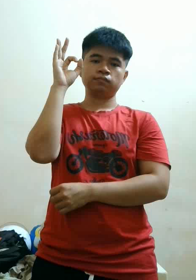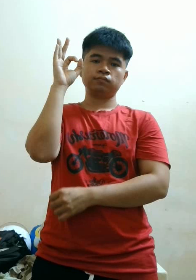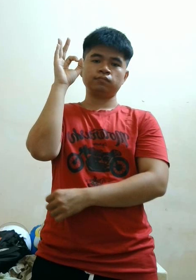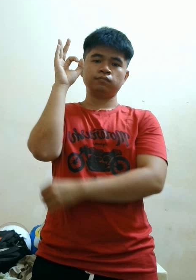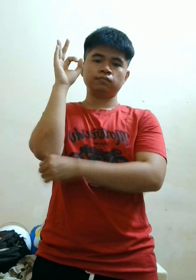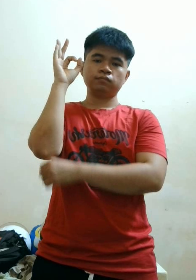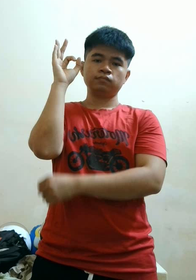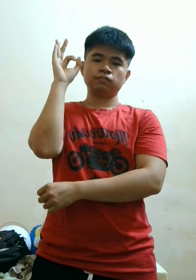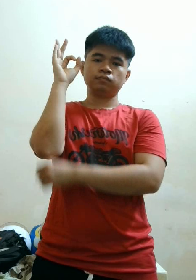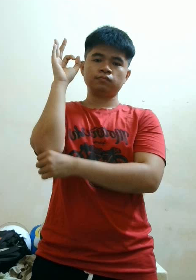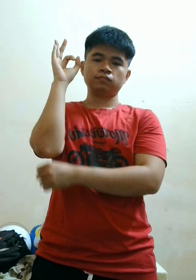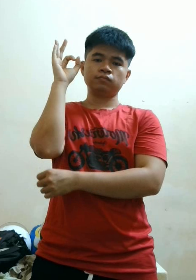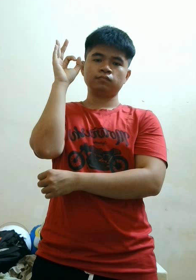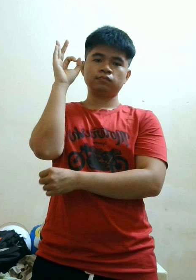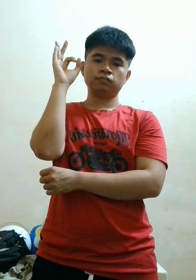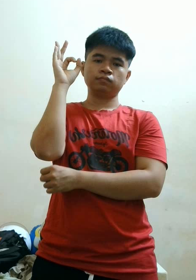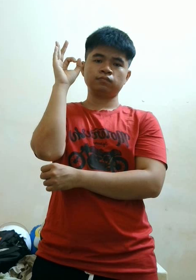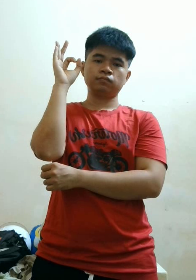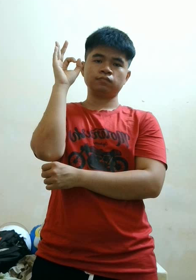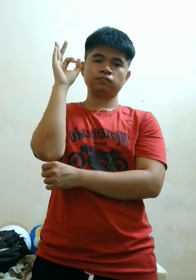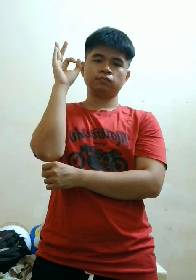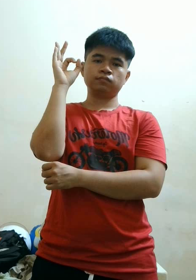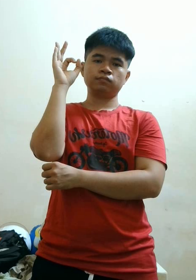buoi trua